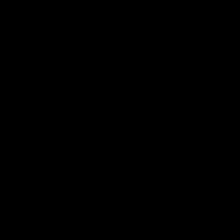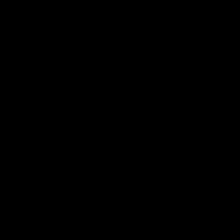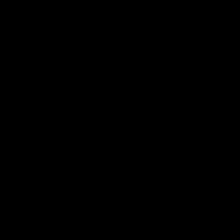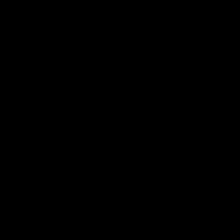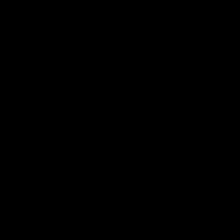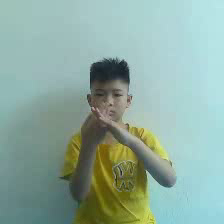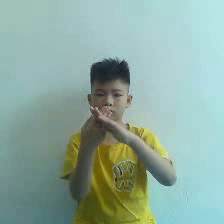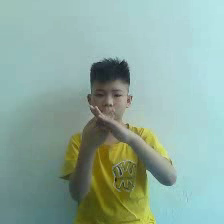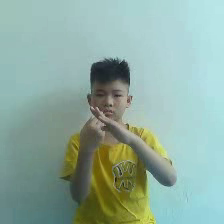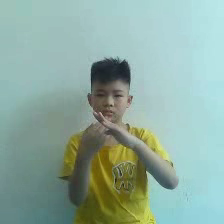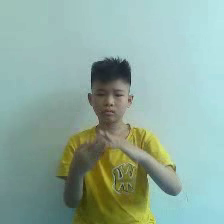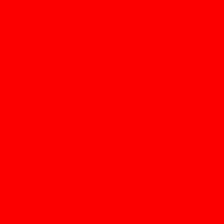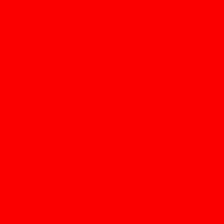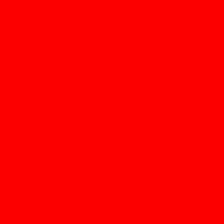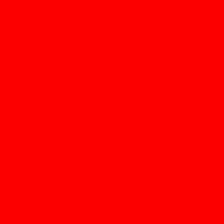Trường học